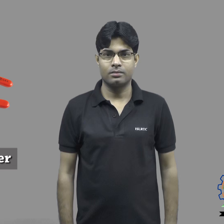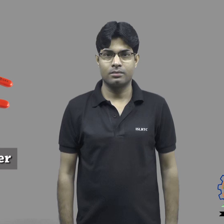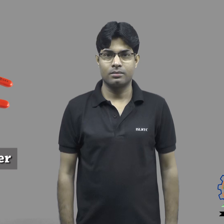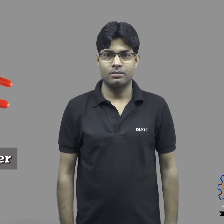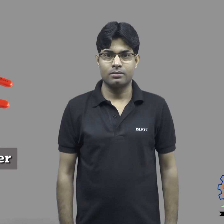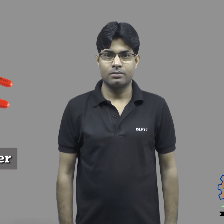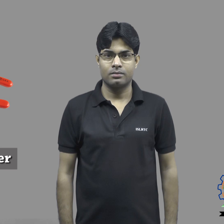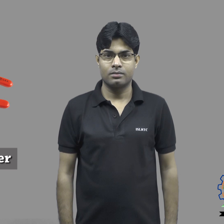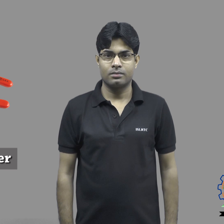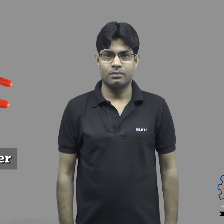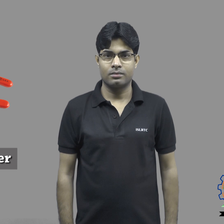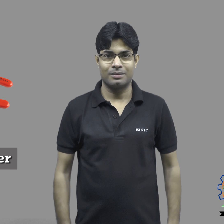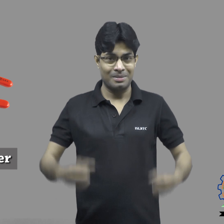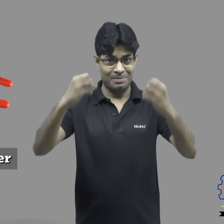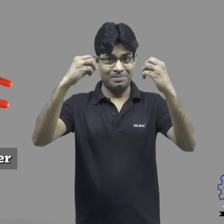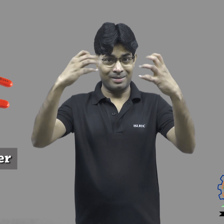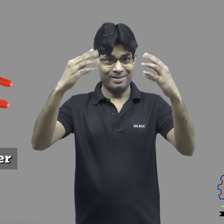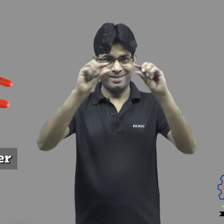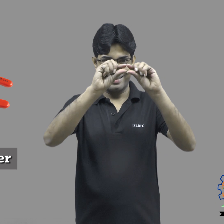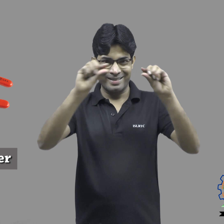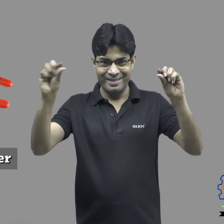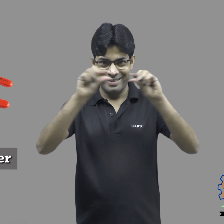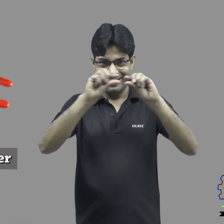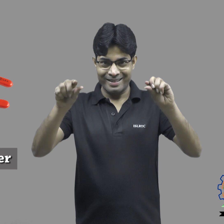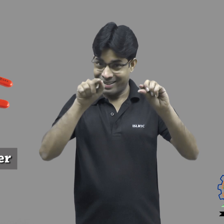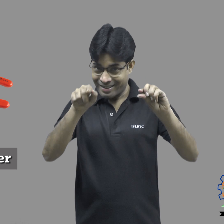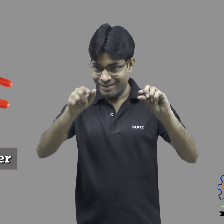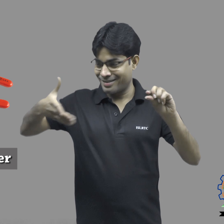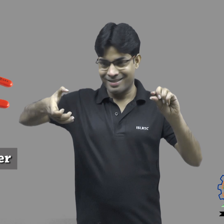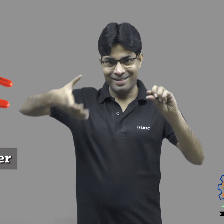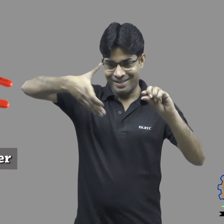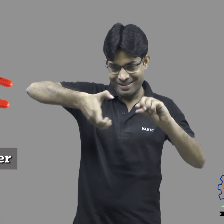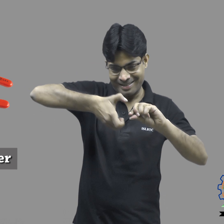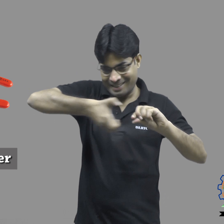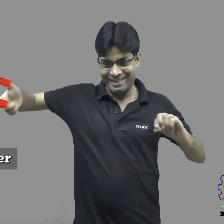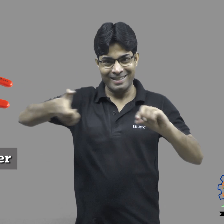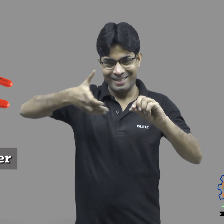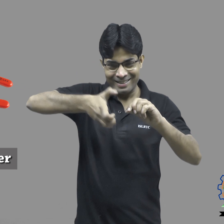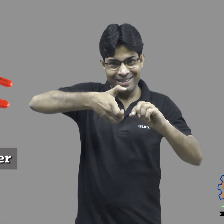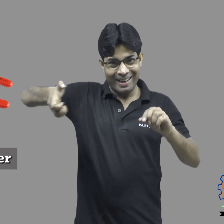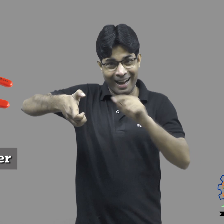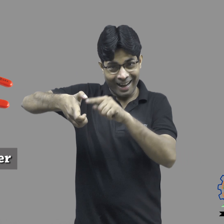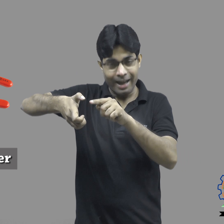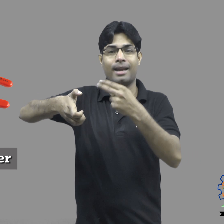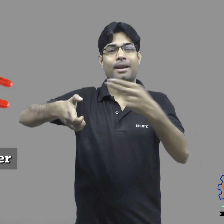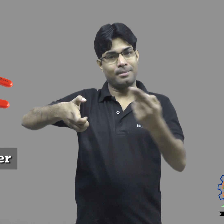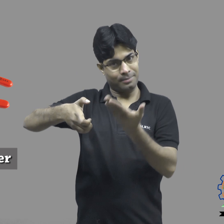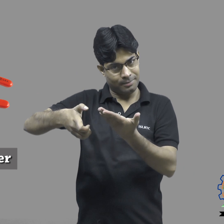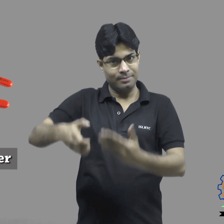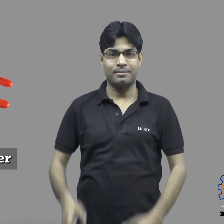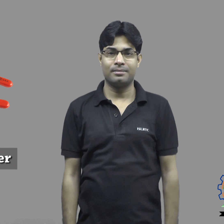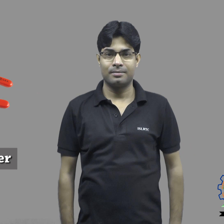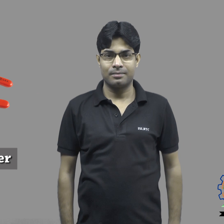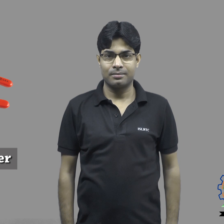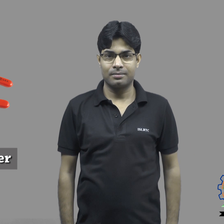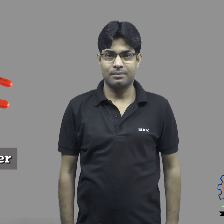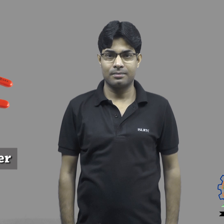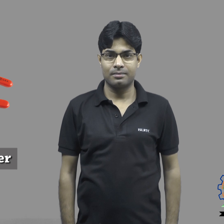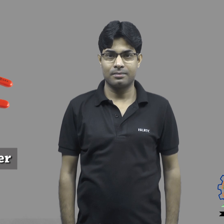Wire Stripper